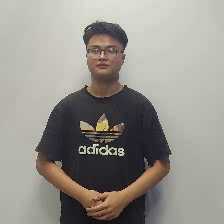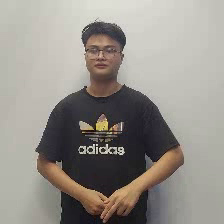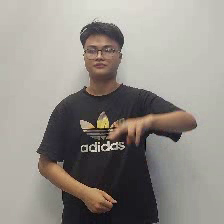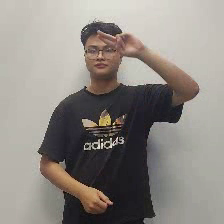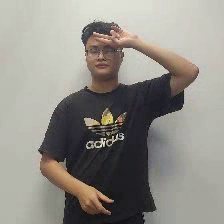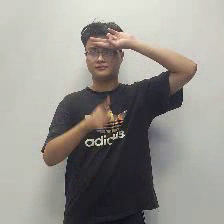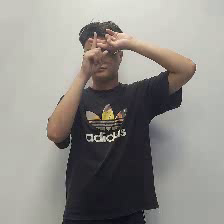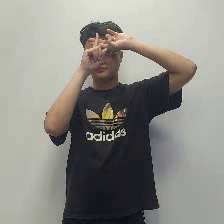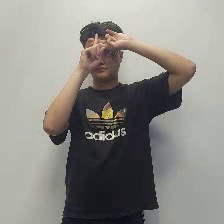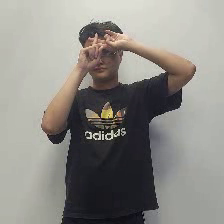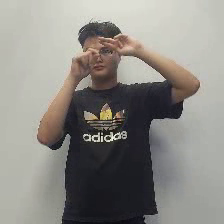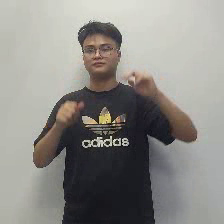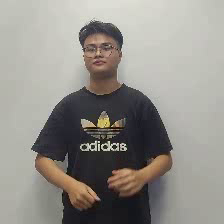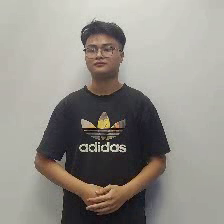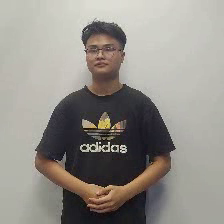Bệnh viện